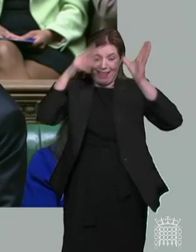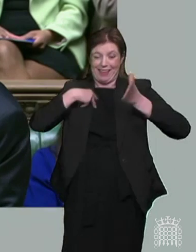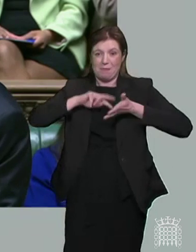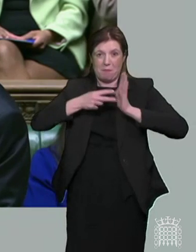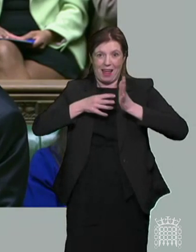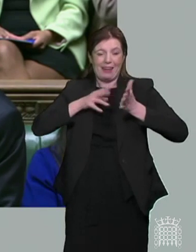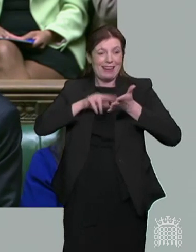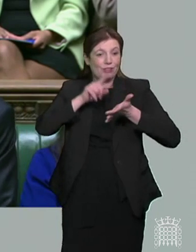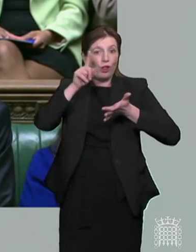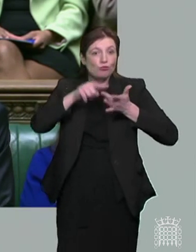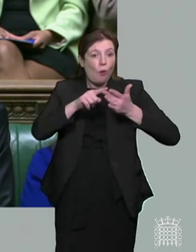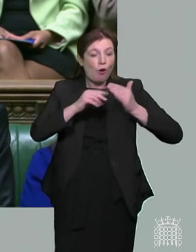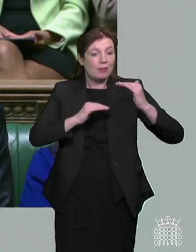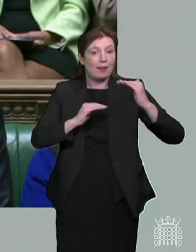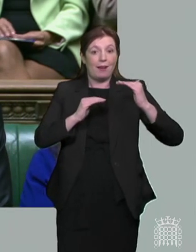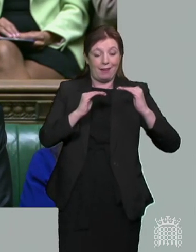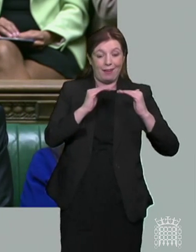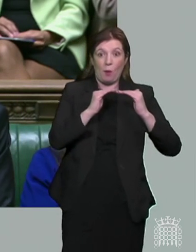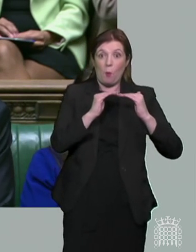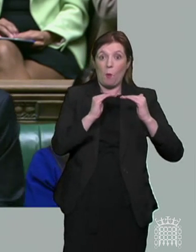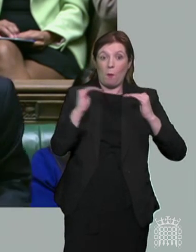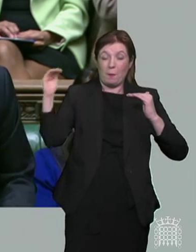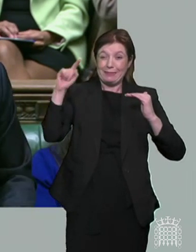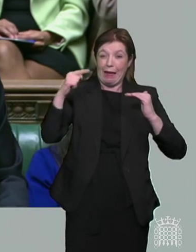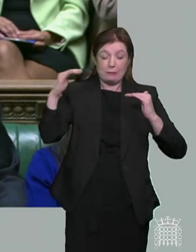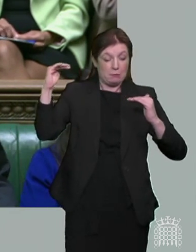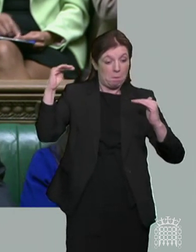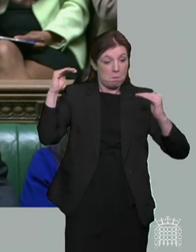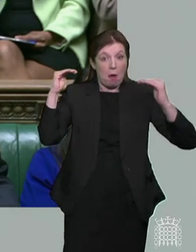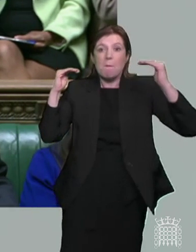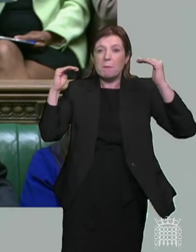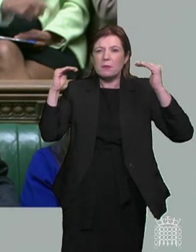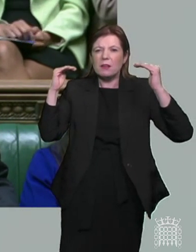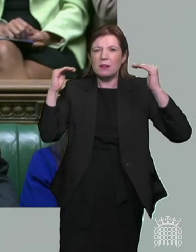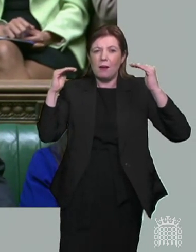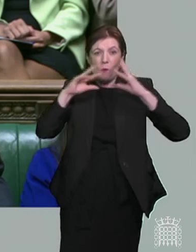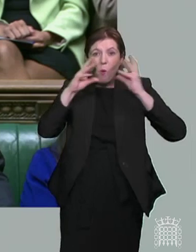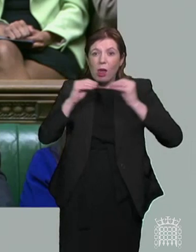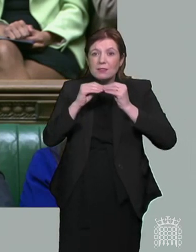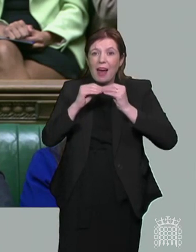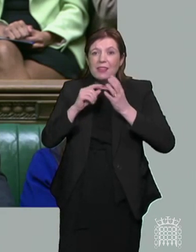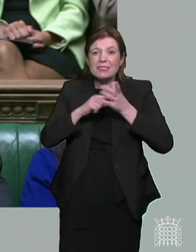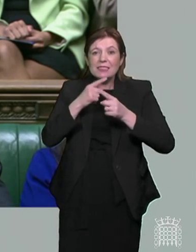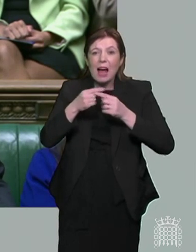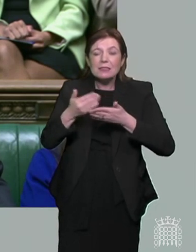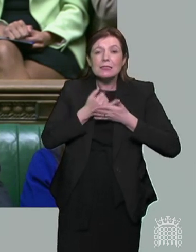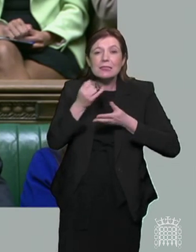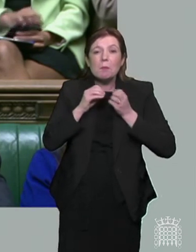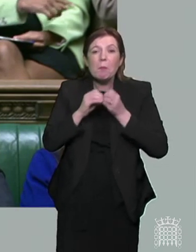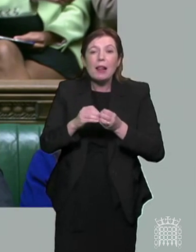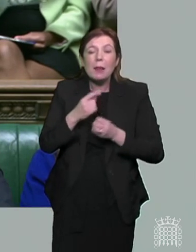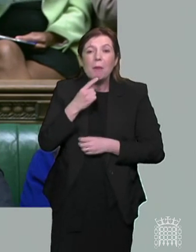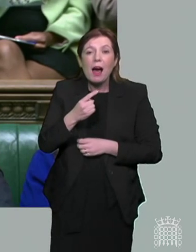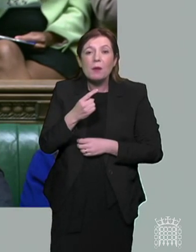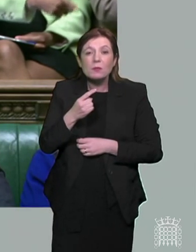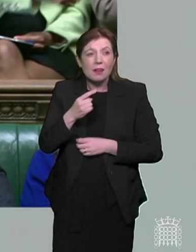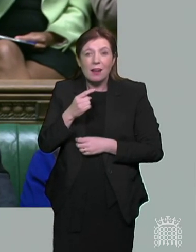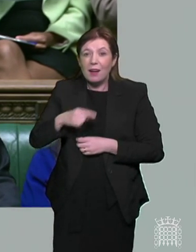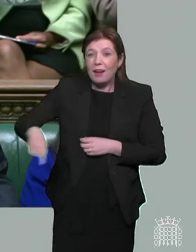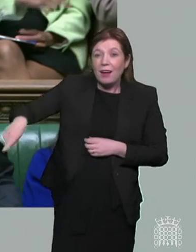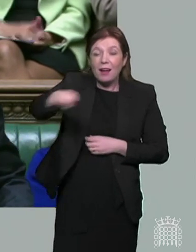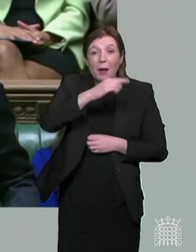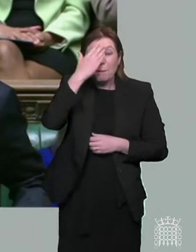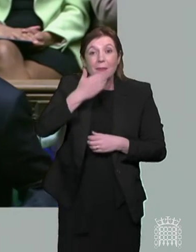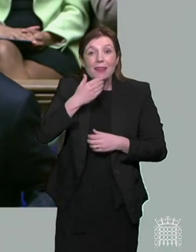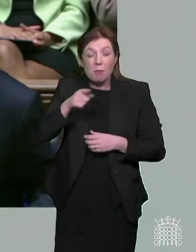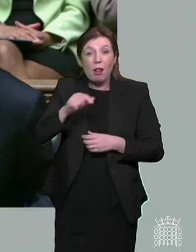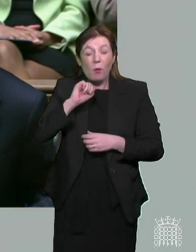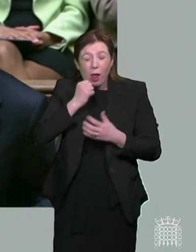The increase in the national insurance thresholds to equalise them fully is a £6 billion tax cut for 30 million UK workers.